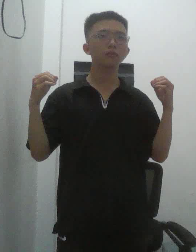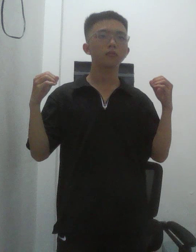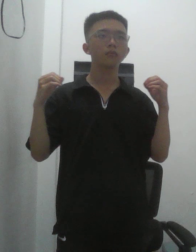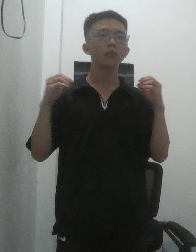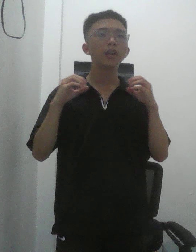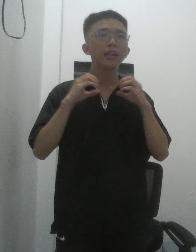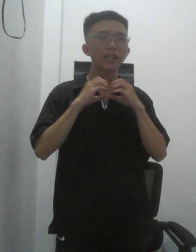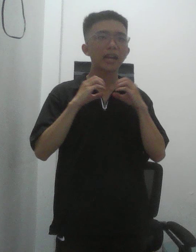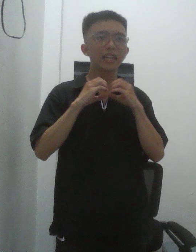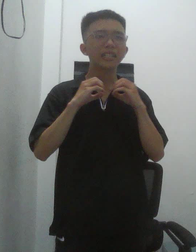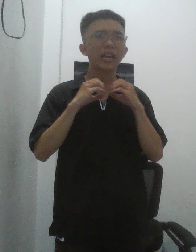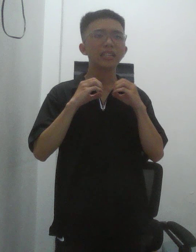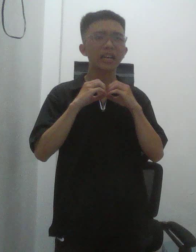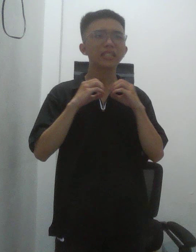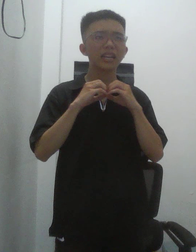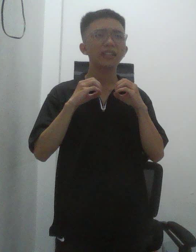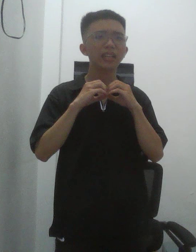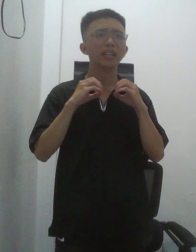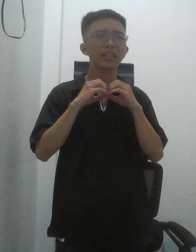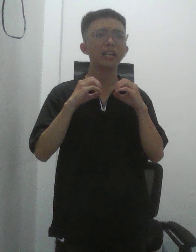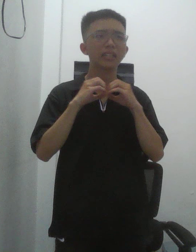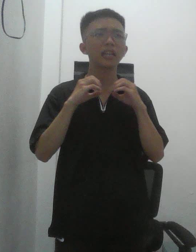cai nhau